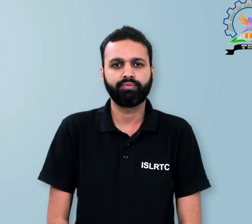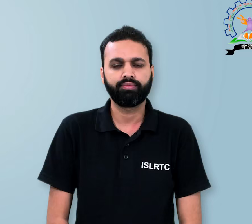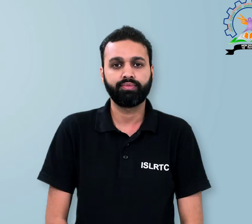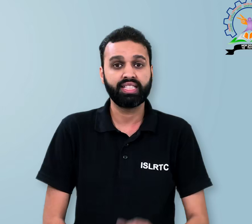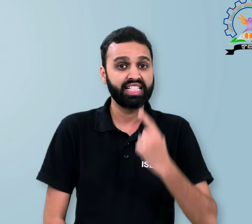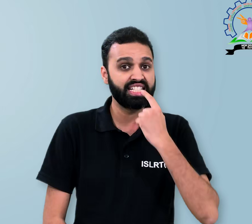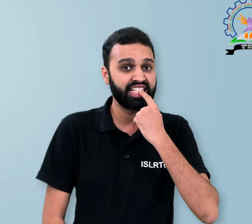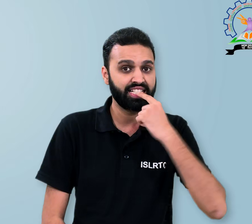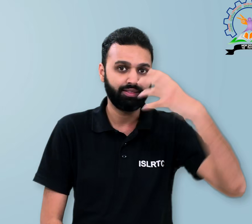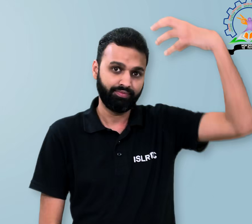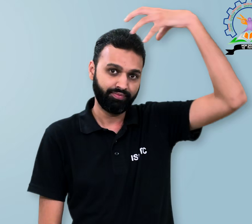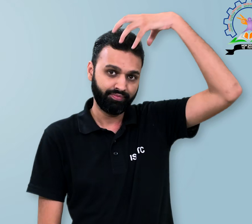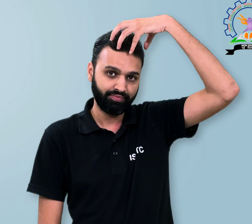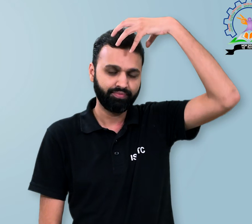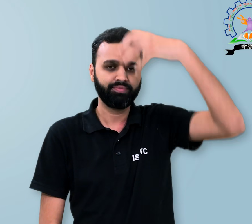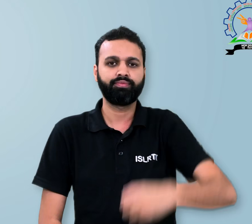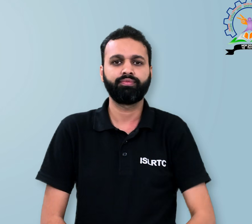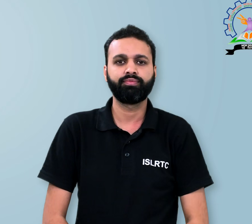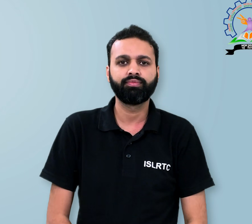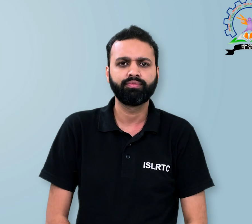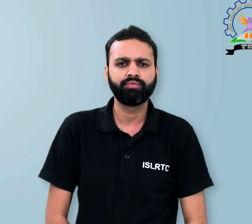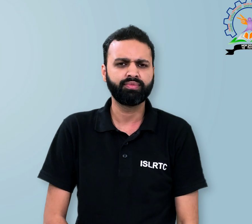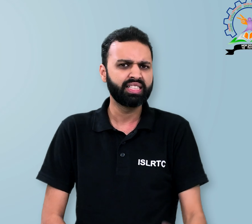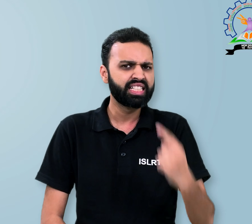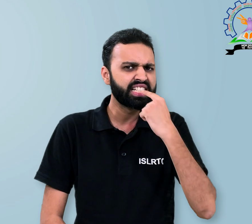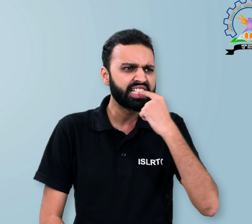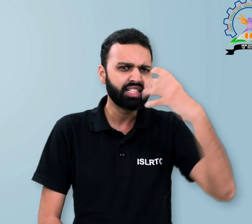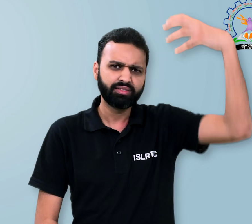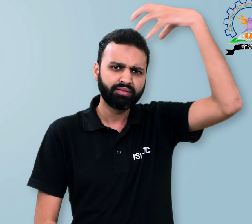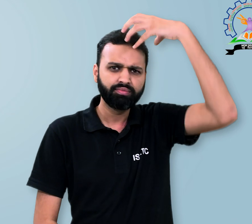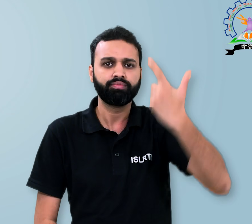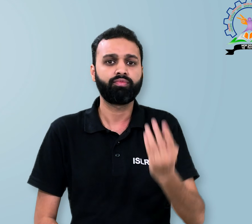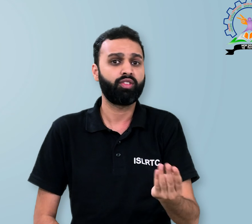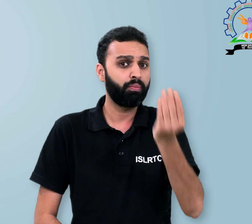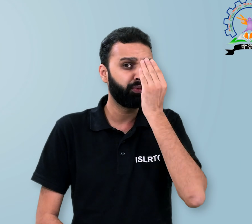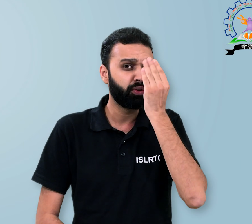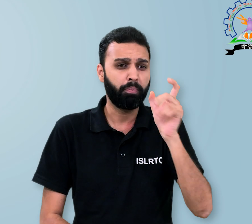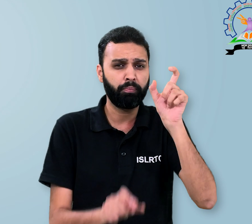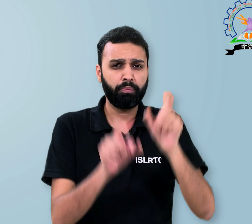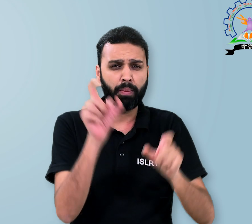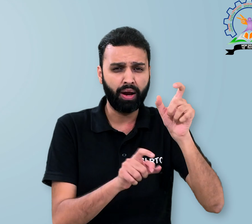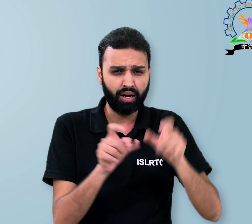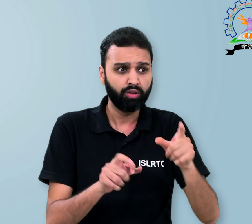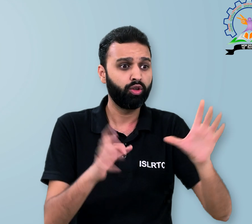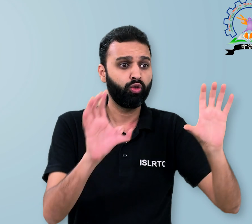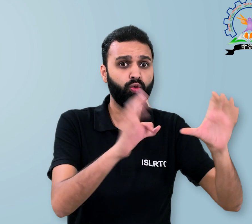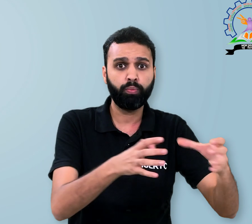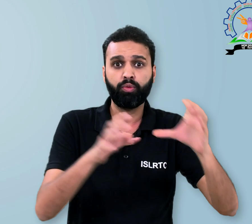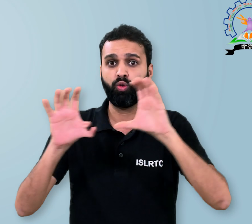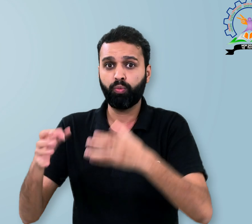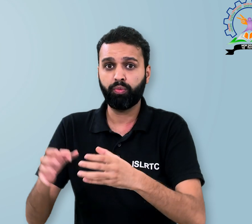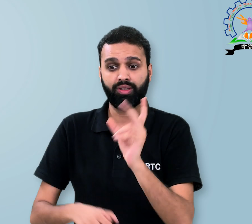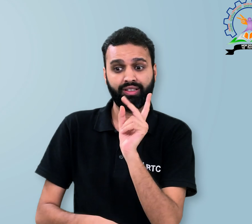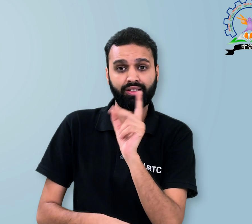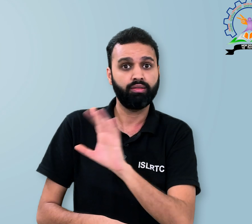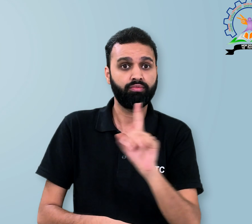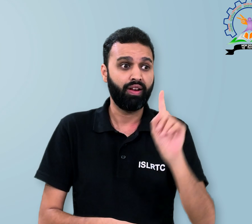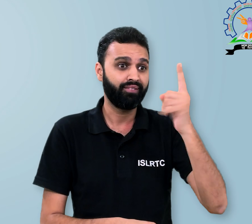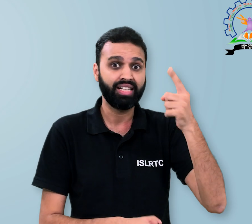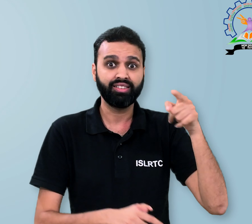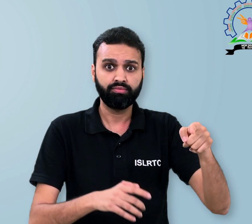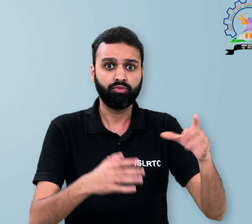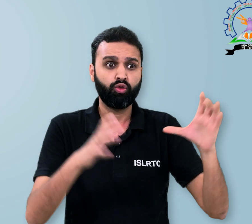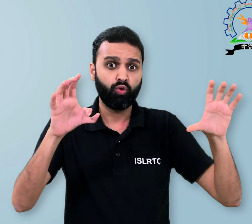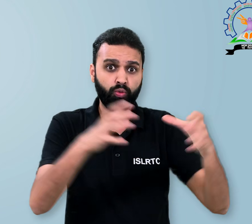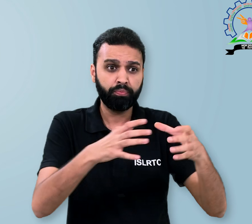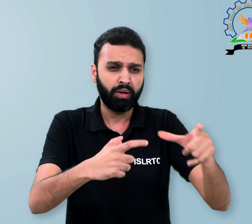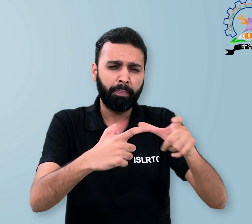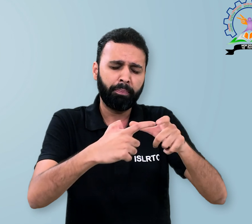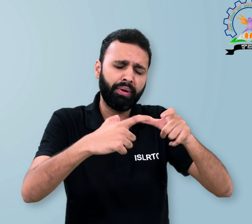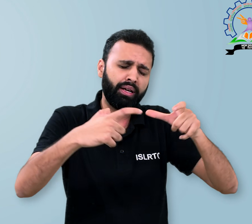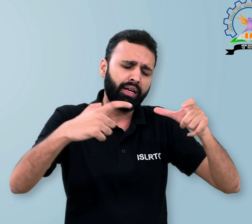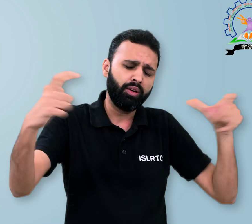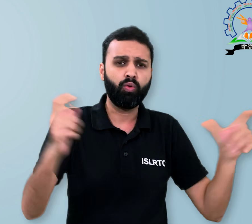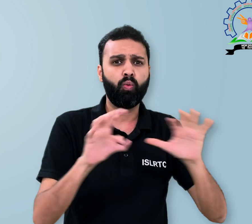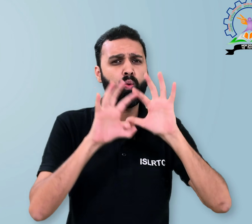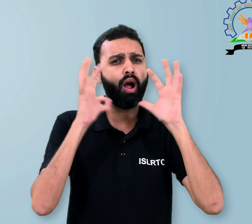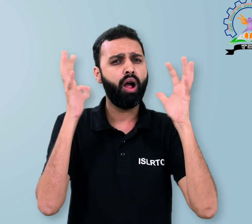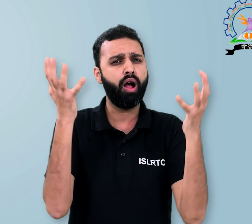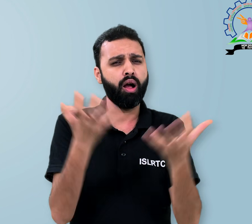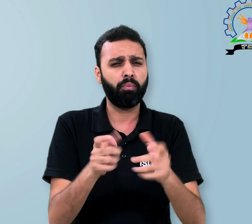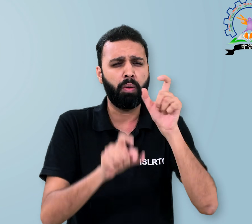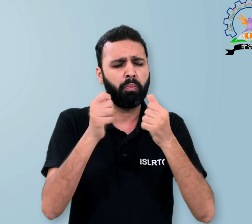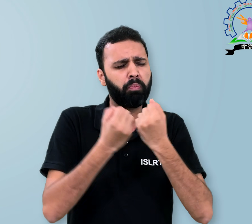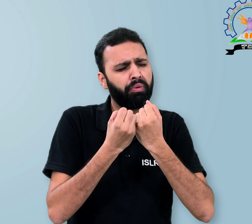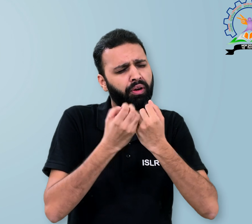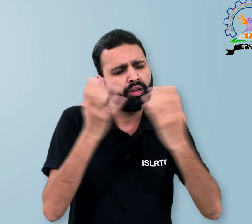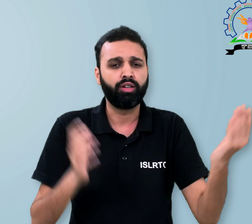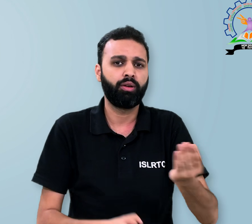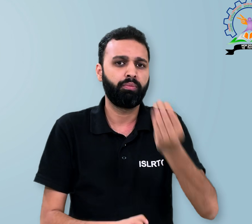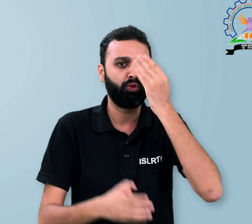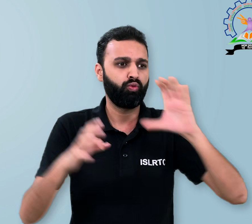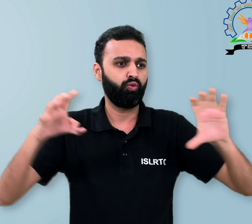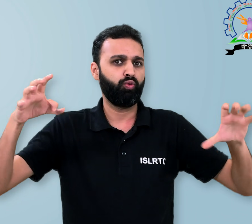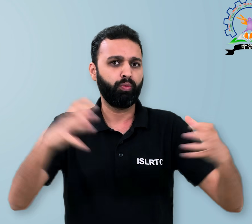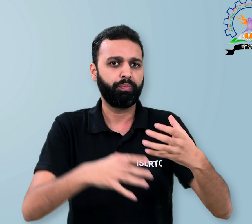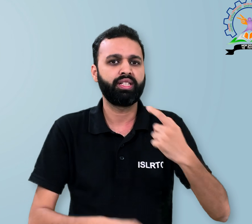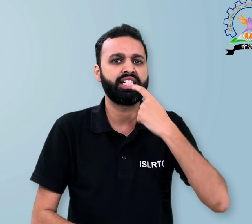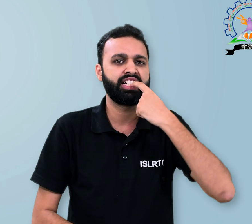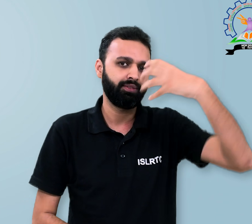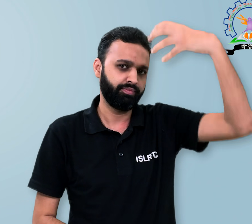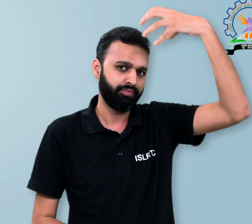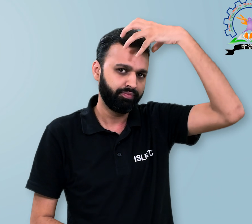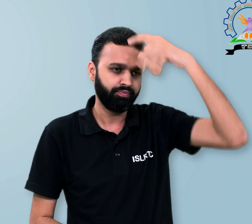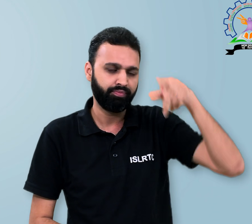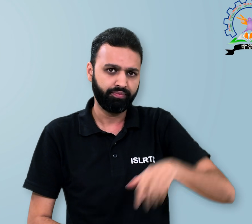Sunni Muslims The Sunni community is the largest community in Islam.